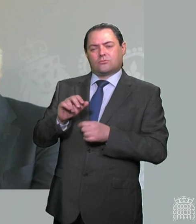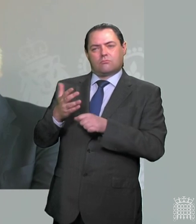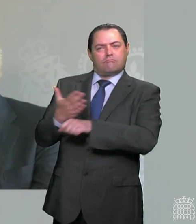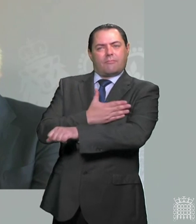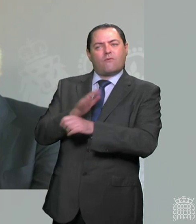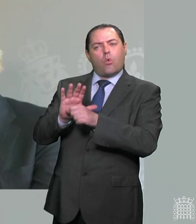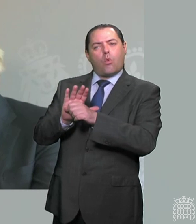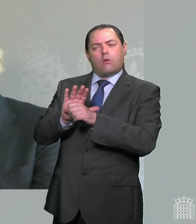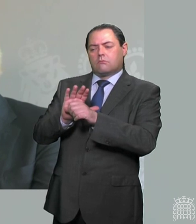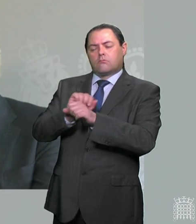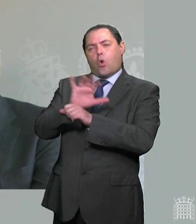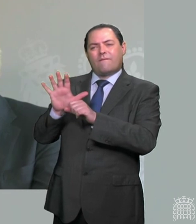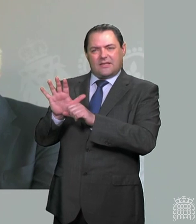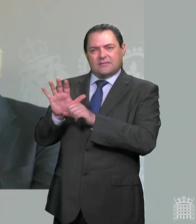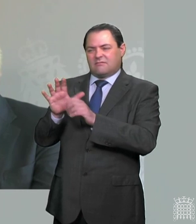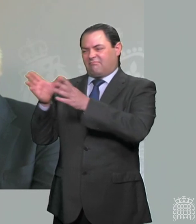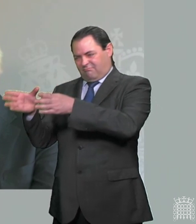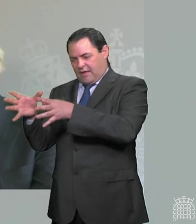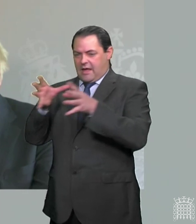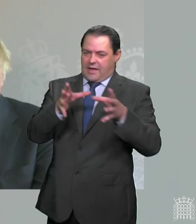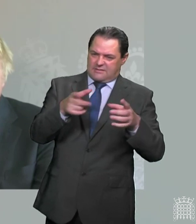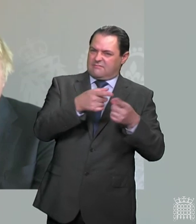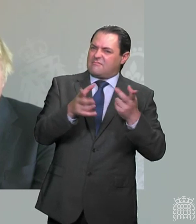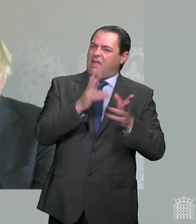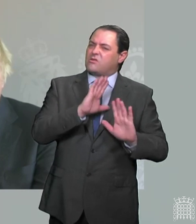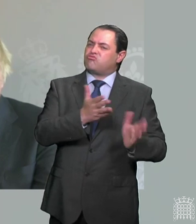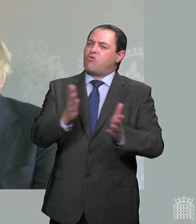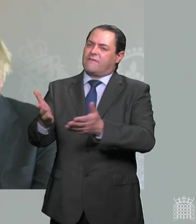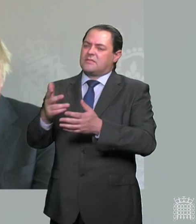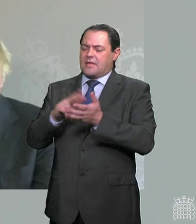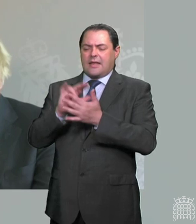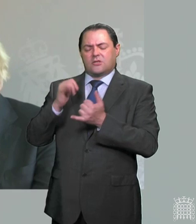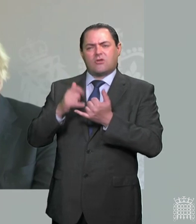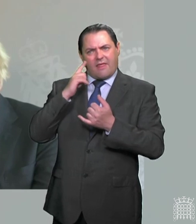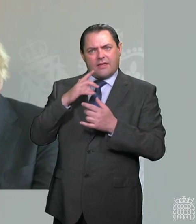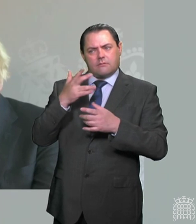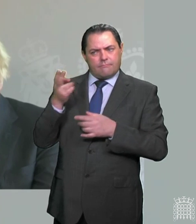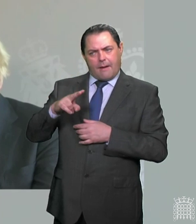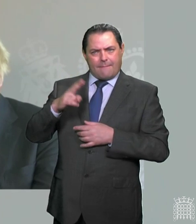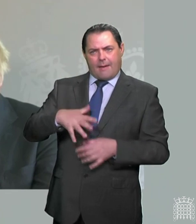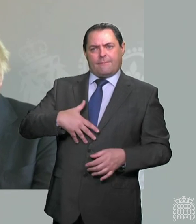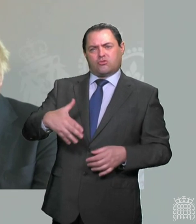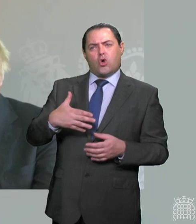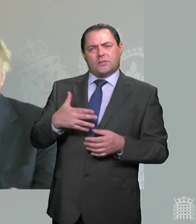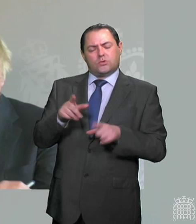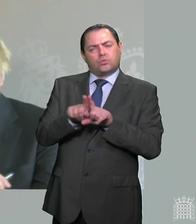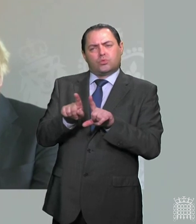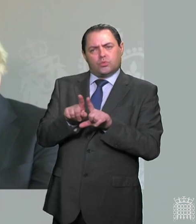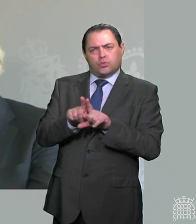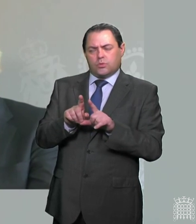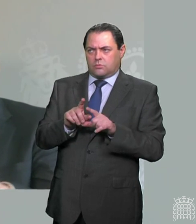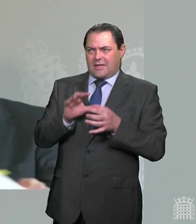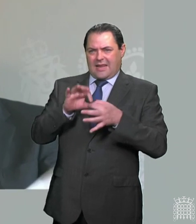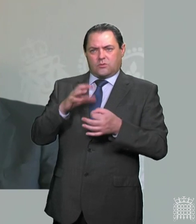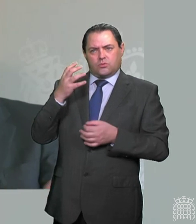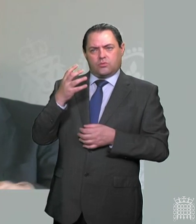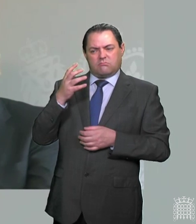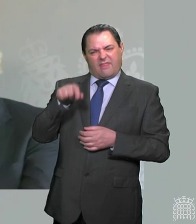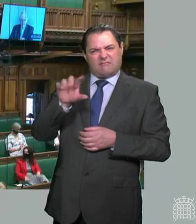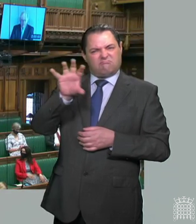I understand that NHS partners are working hard to explore options for restoring maternity services at County Hospital.